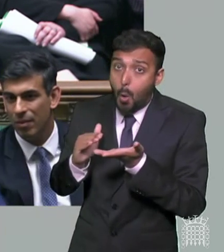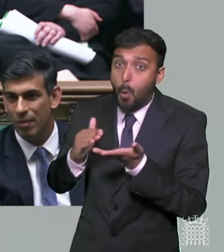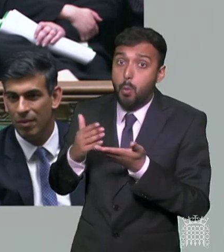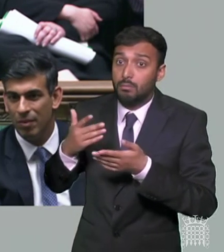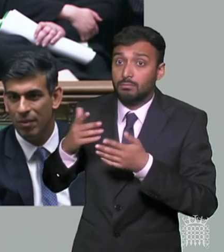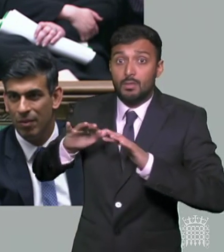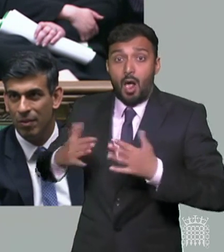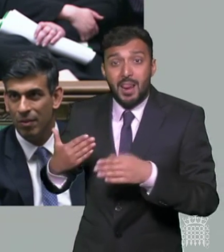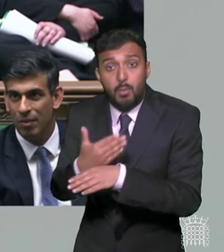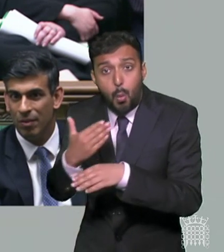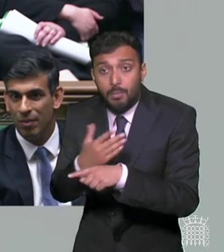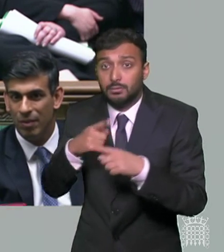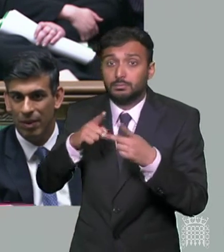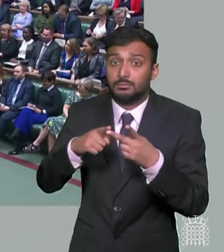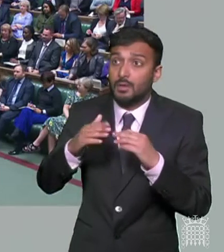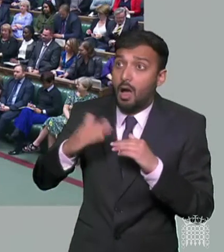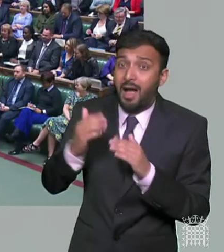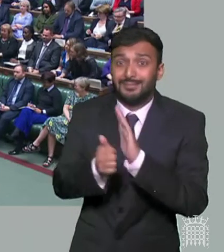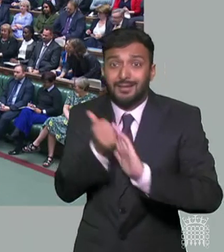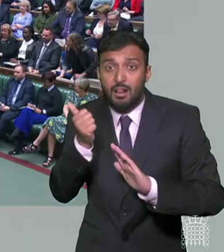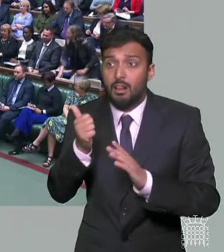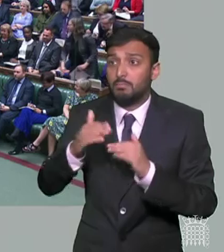For Labour, it is back to year zero.